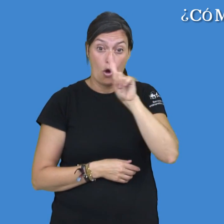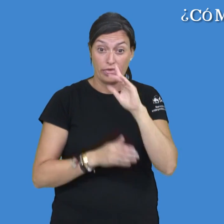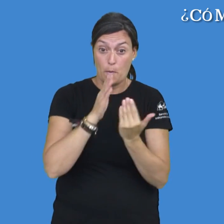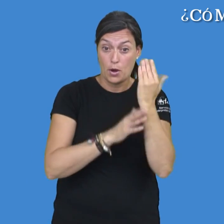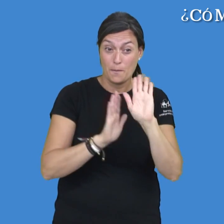día